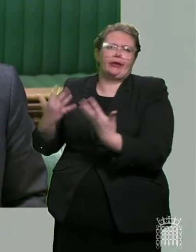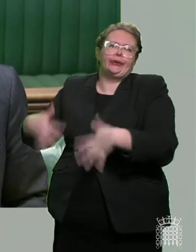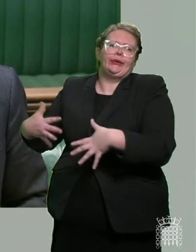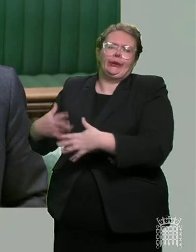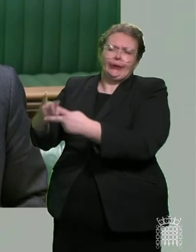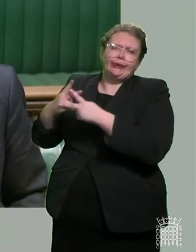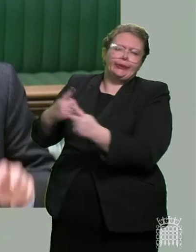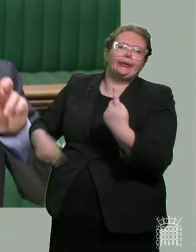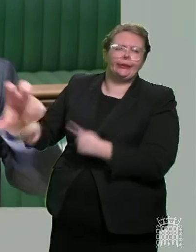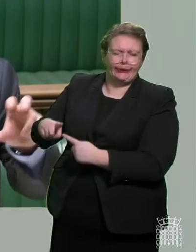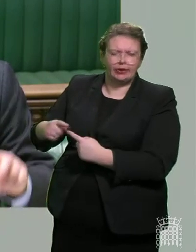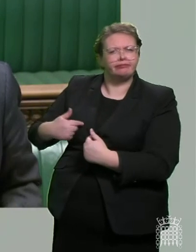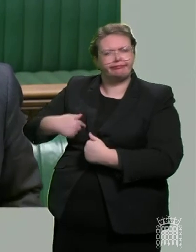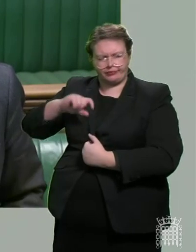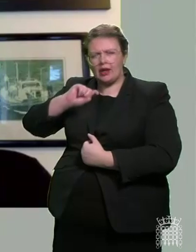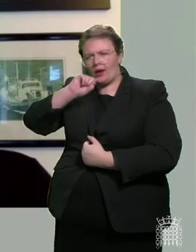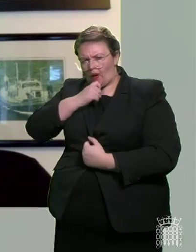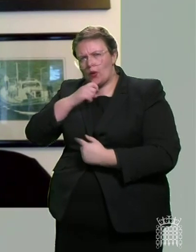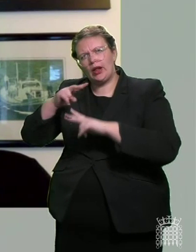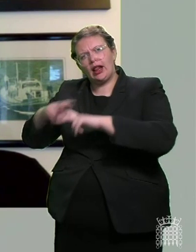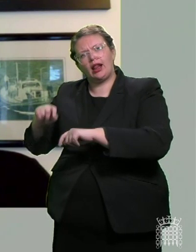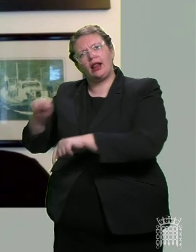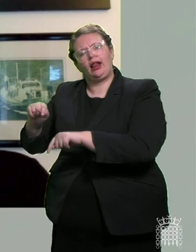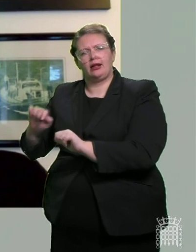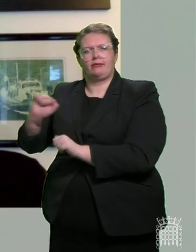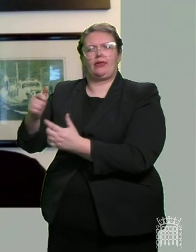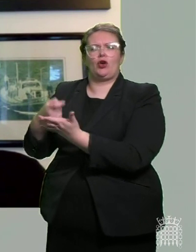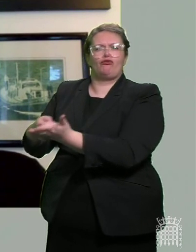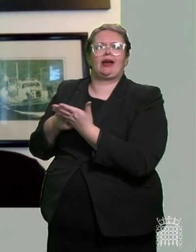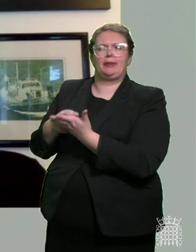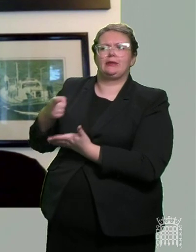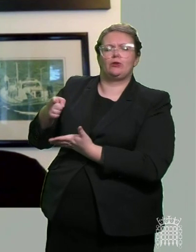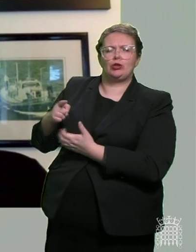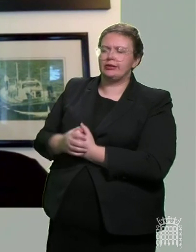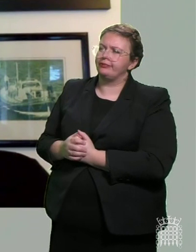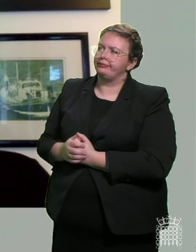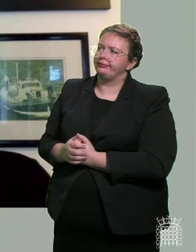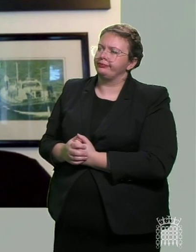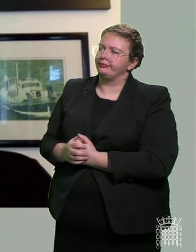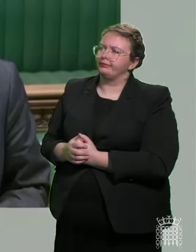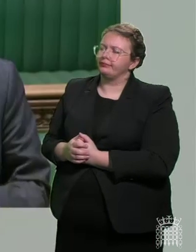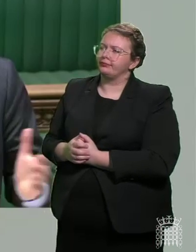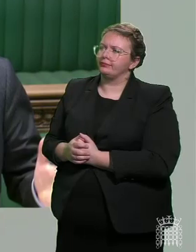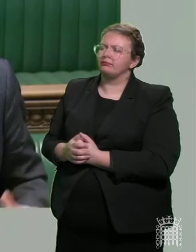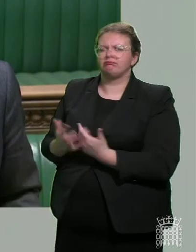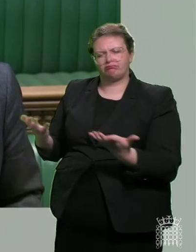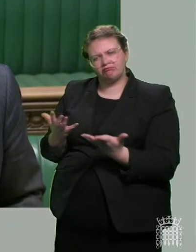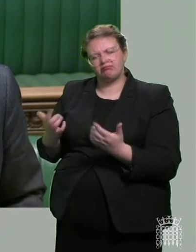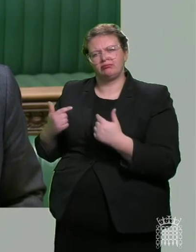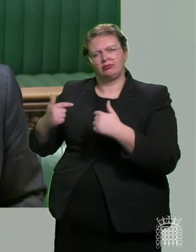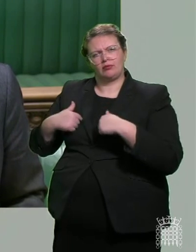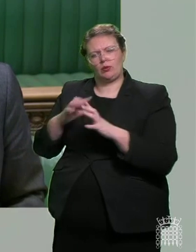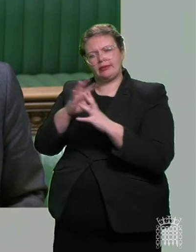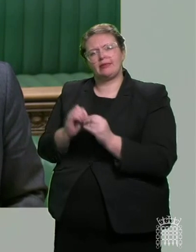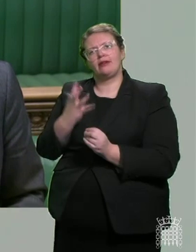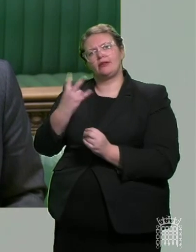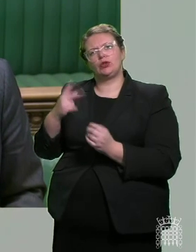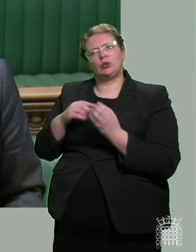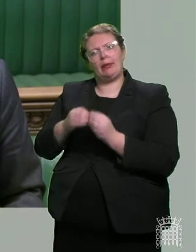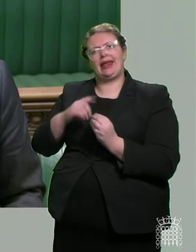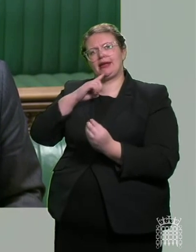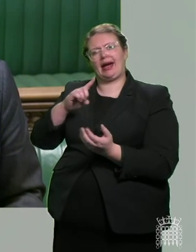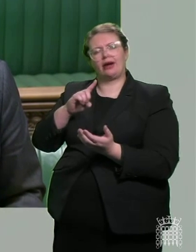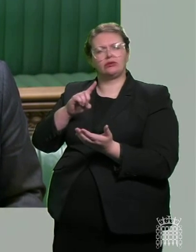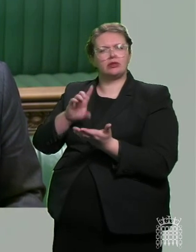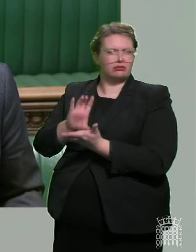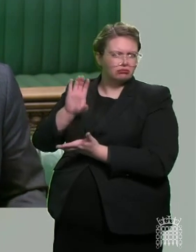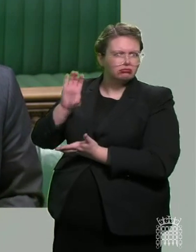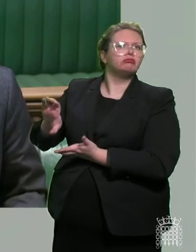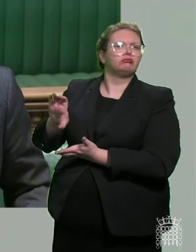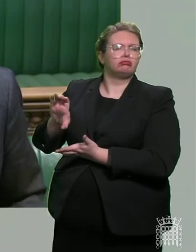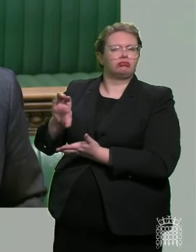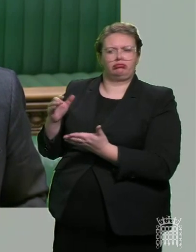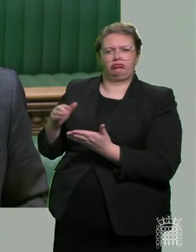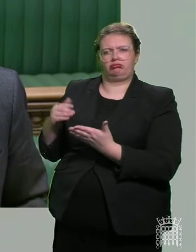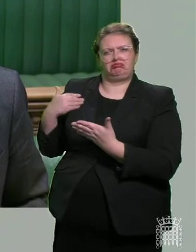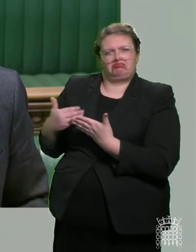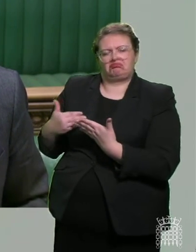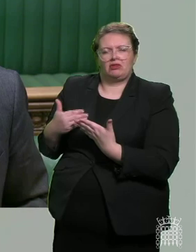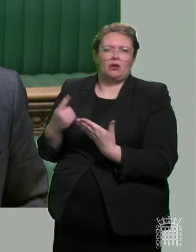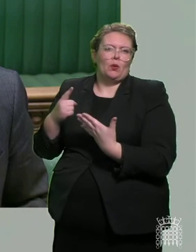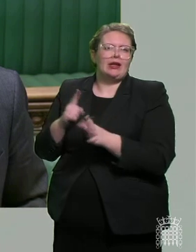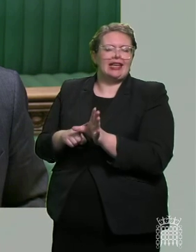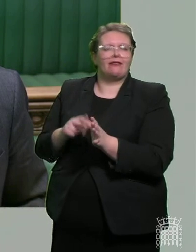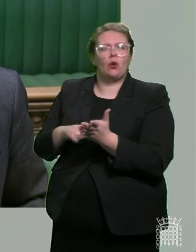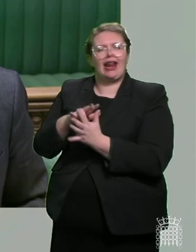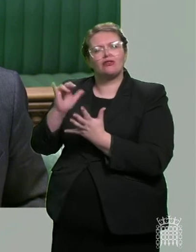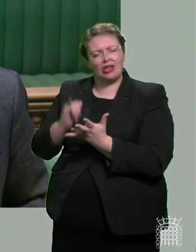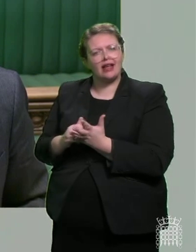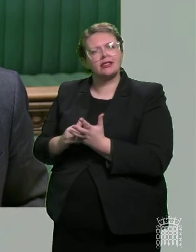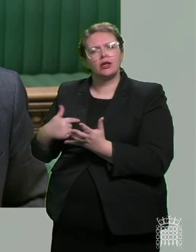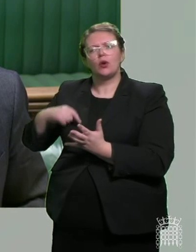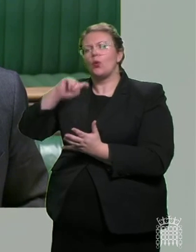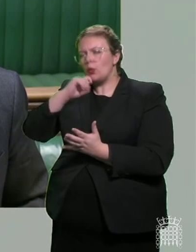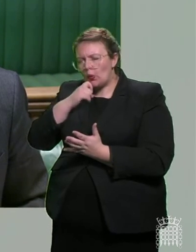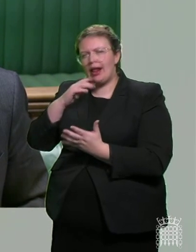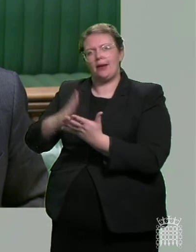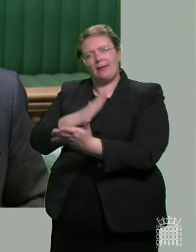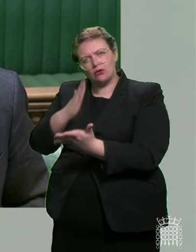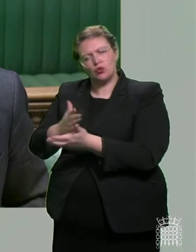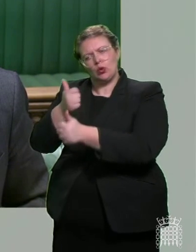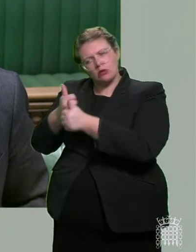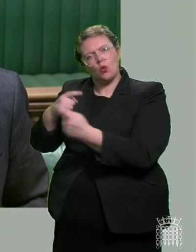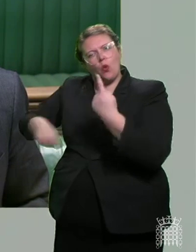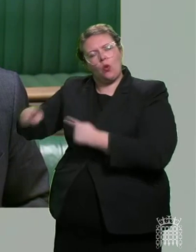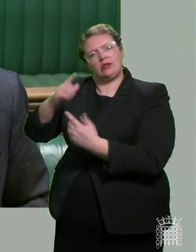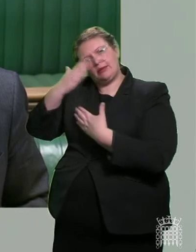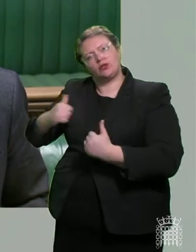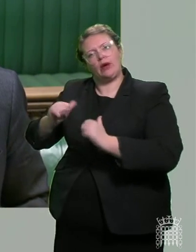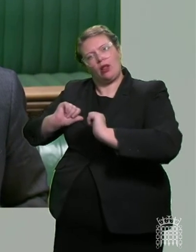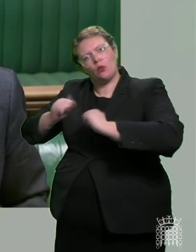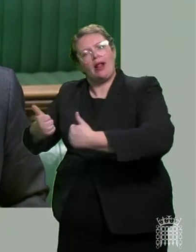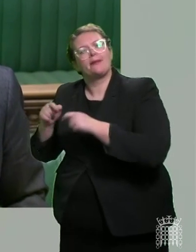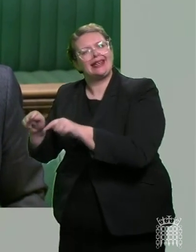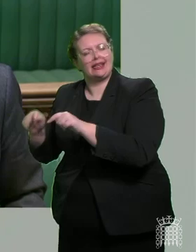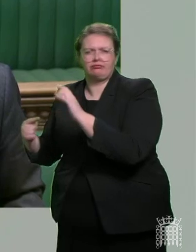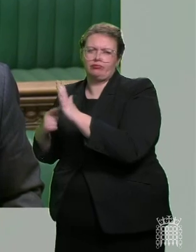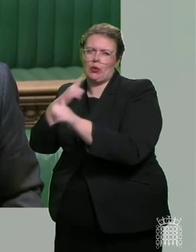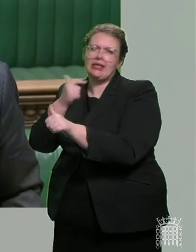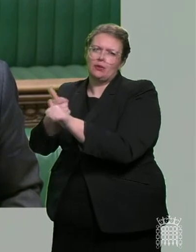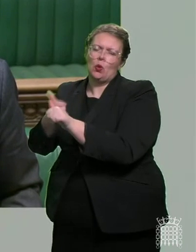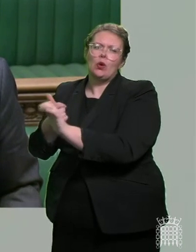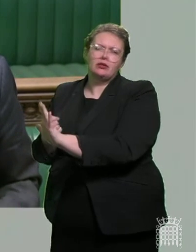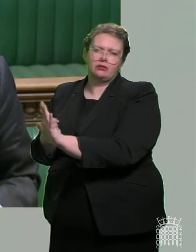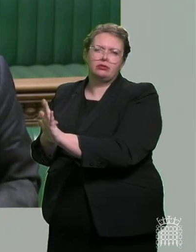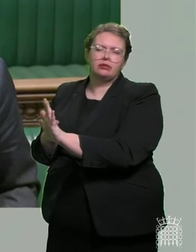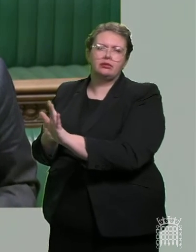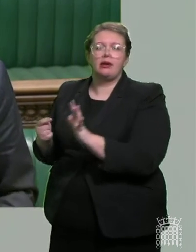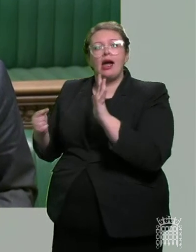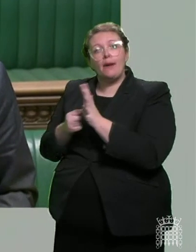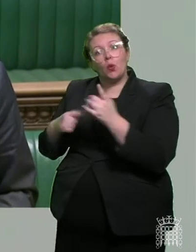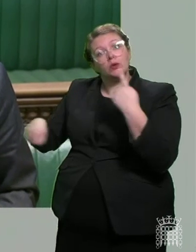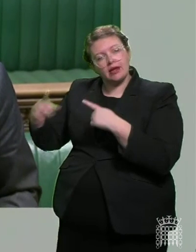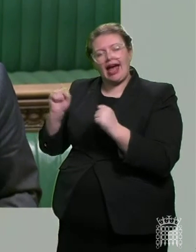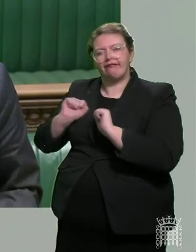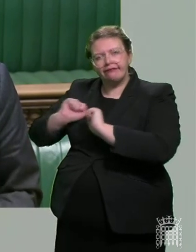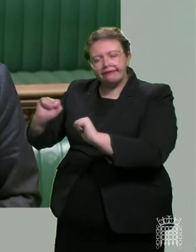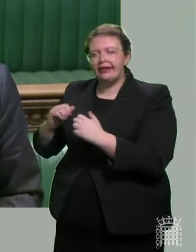I will certainly look at the particular recommendation that she now makes; but clearly, as part of the £52 billion package of investment in the NHS that we have been making in the last year, we will be ensuring that we support the mental health of staff working on the frontline, and making sure that they have all the health